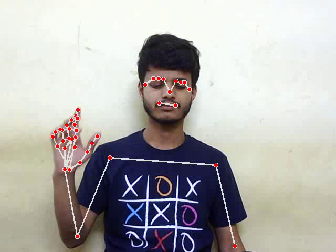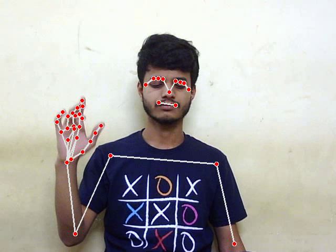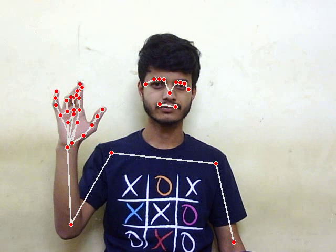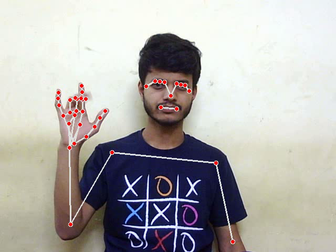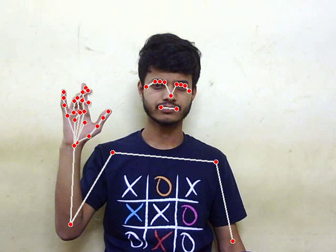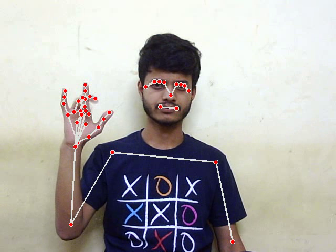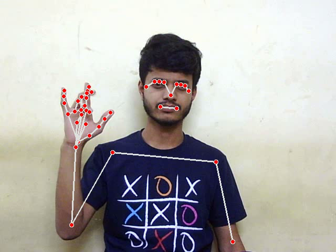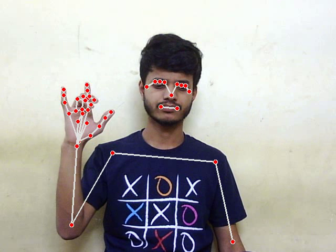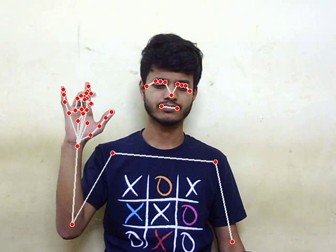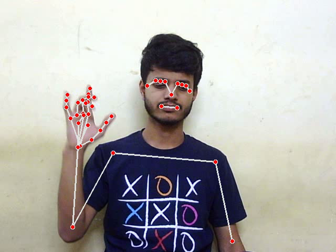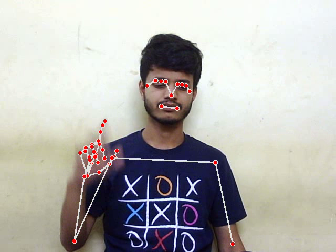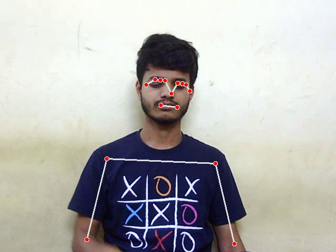why